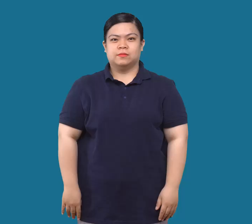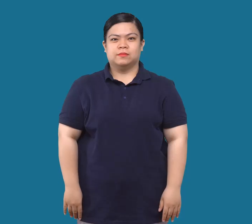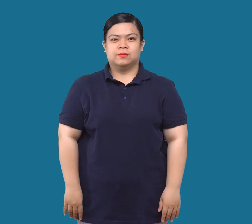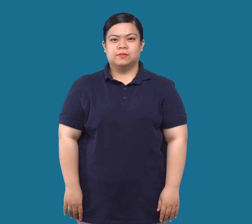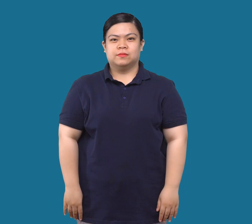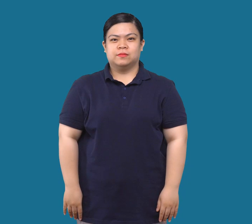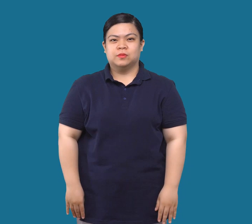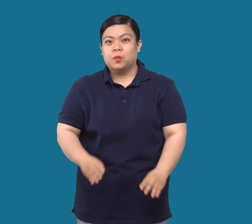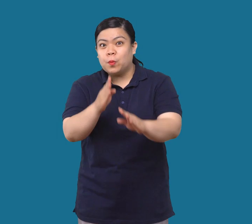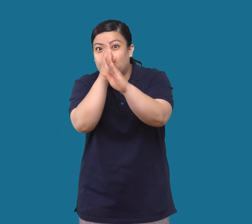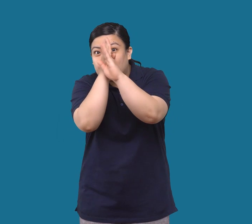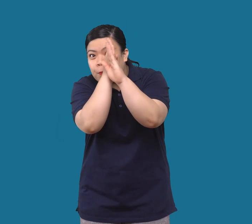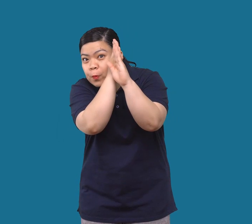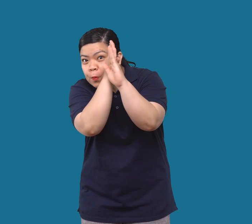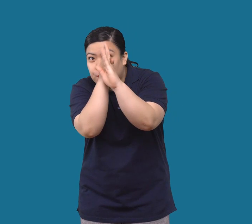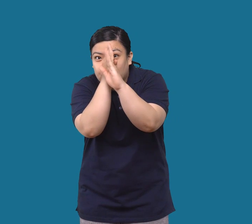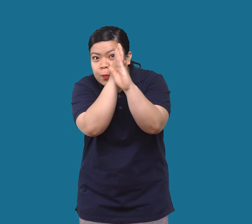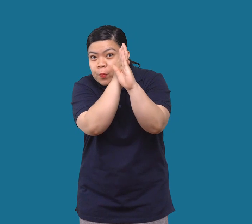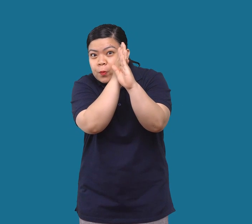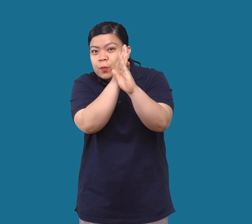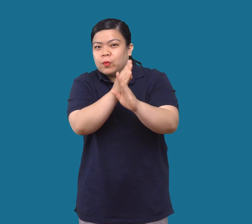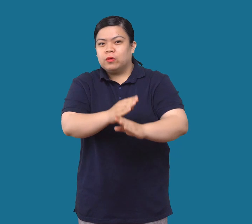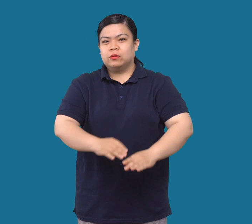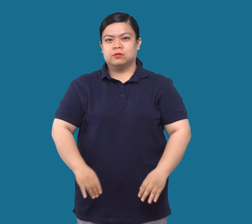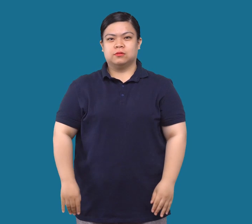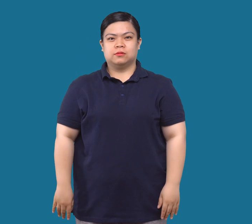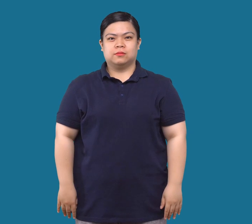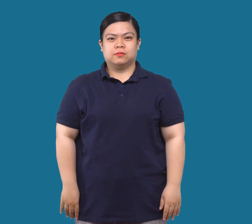thập thò